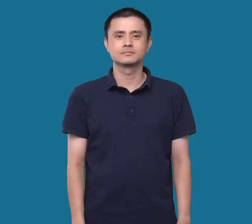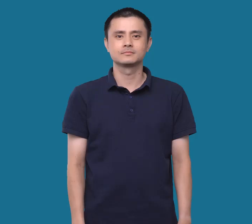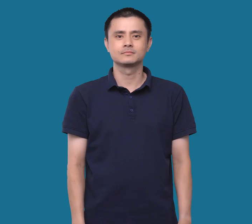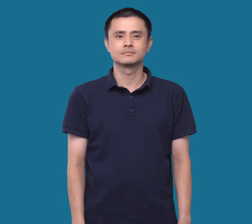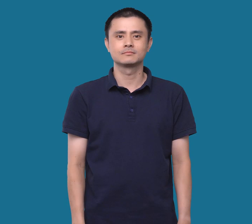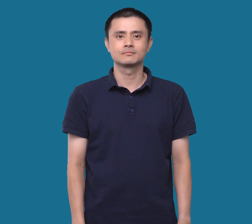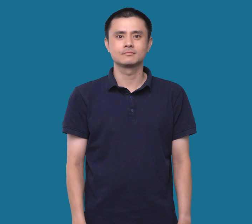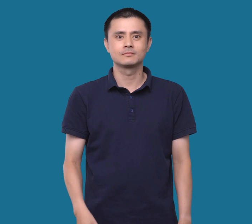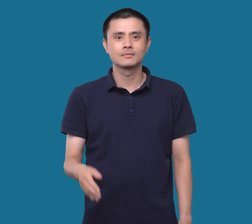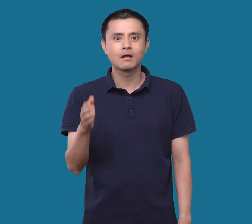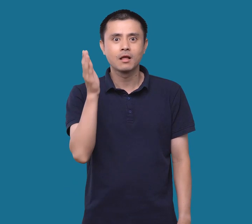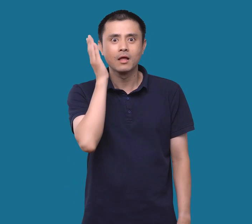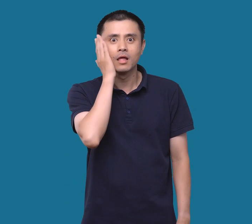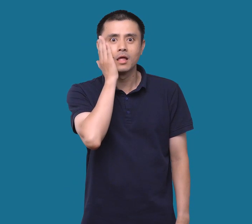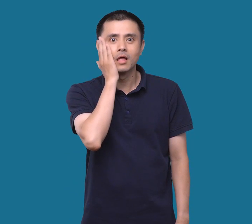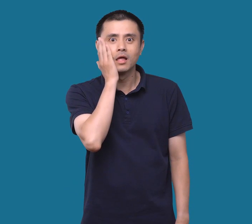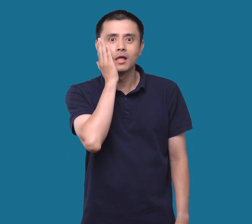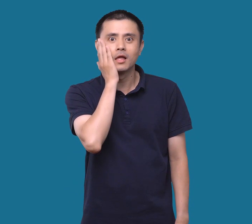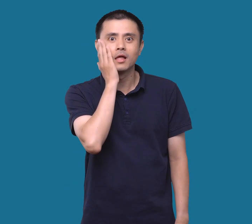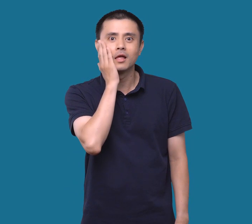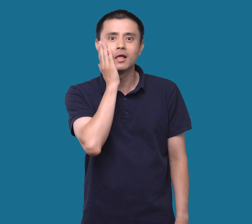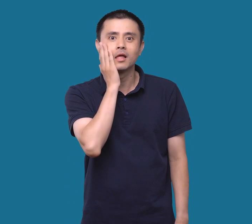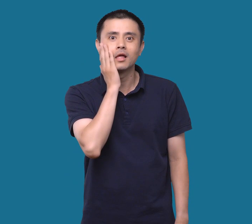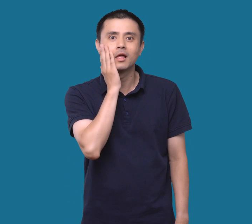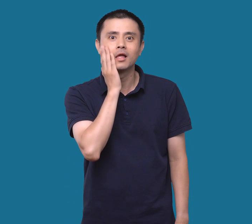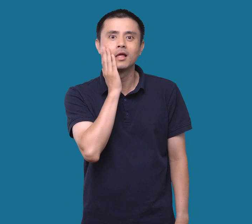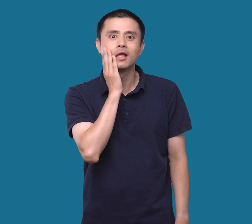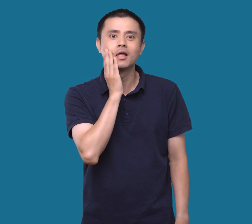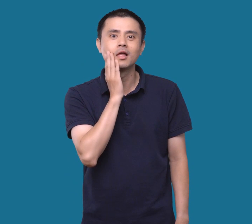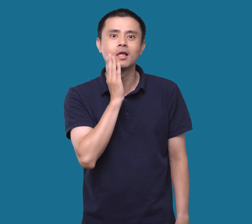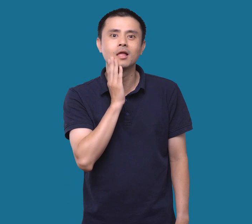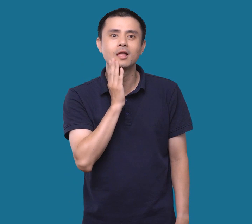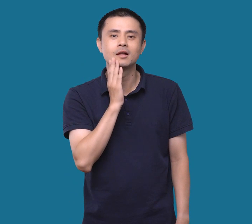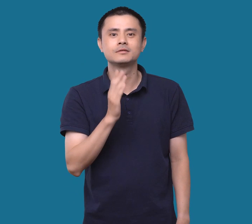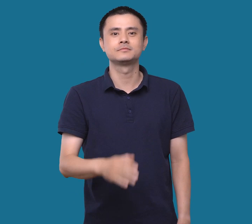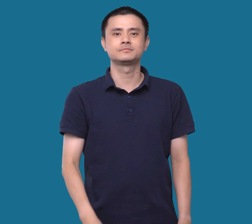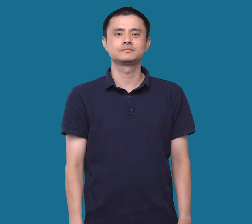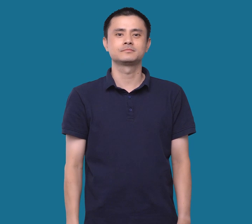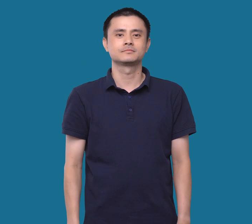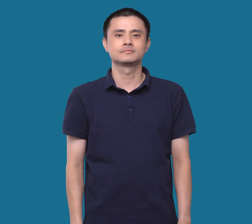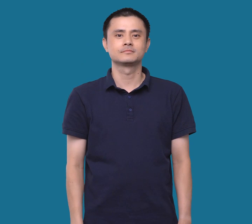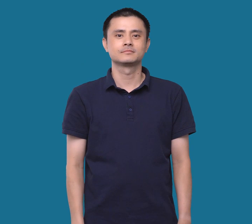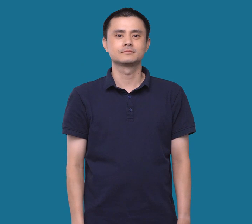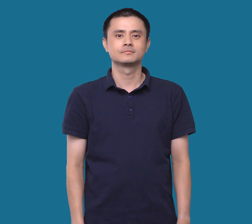đẹp mê hồn